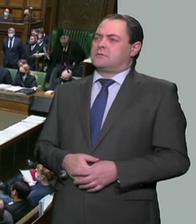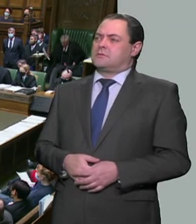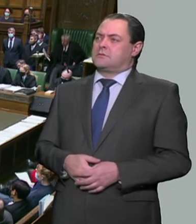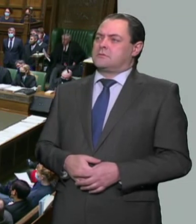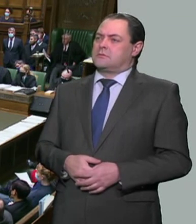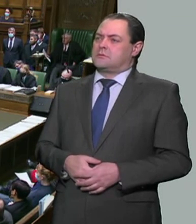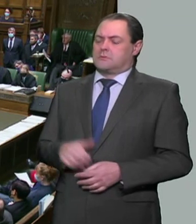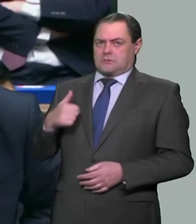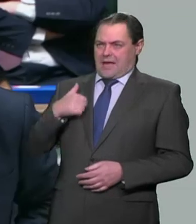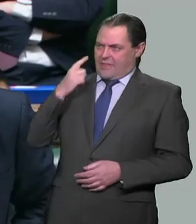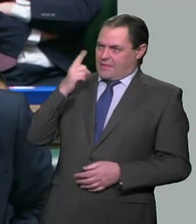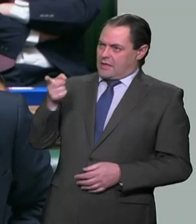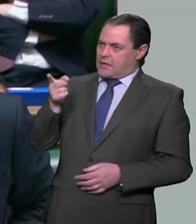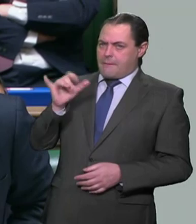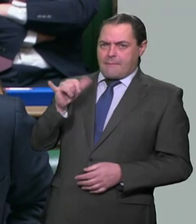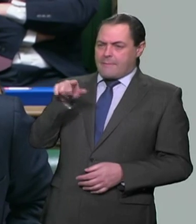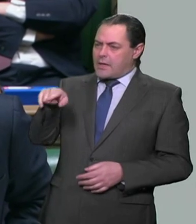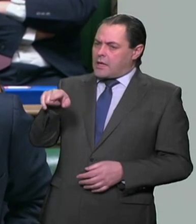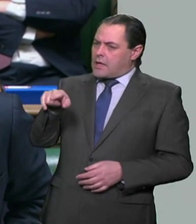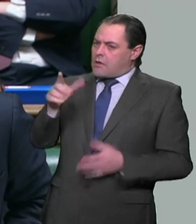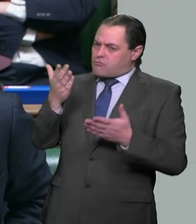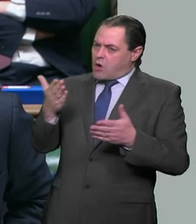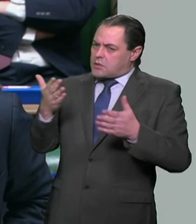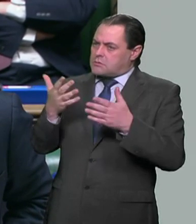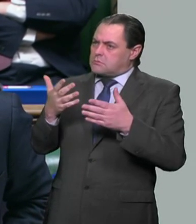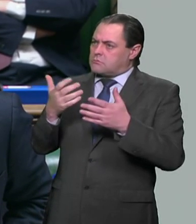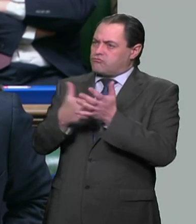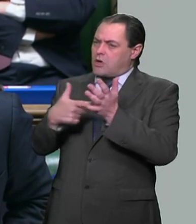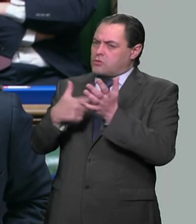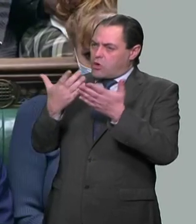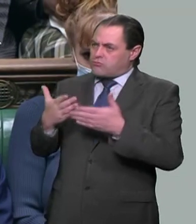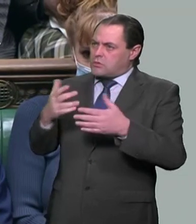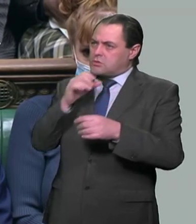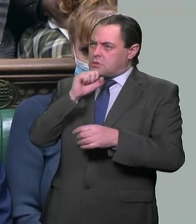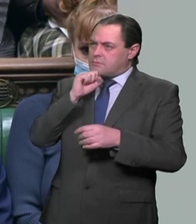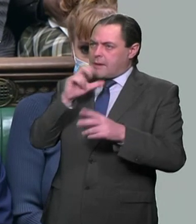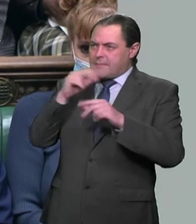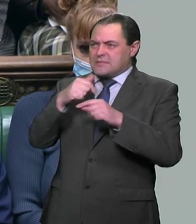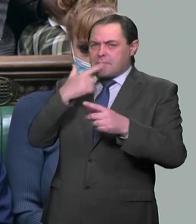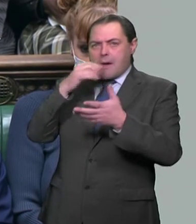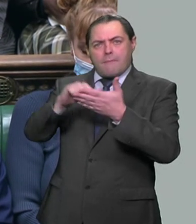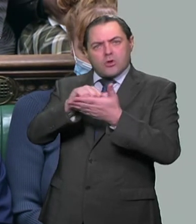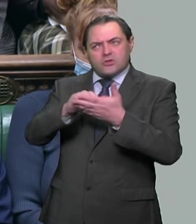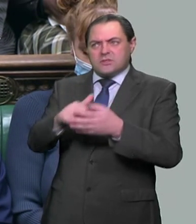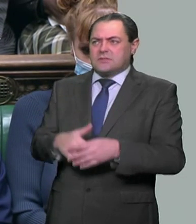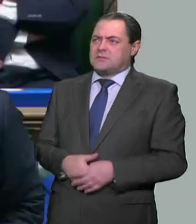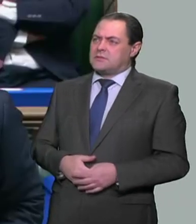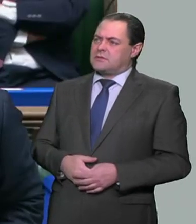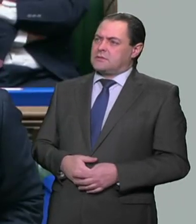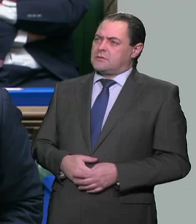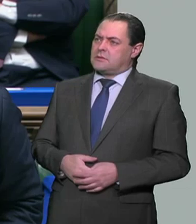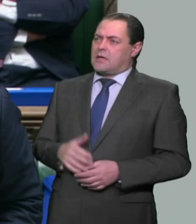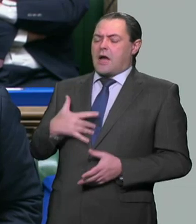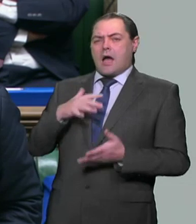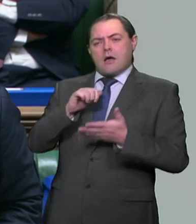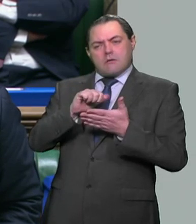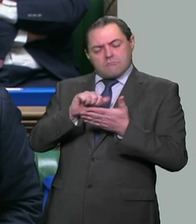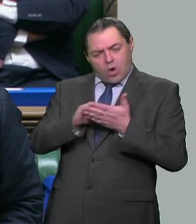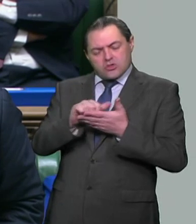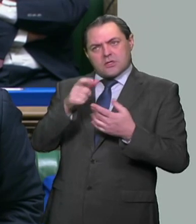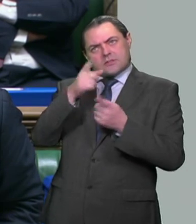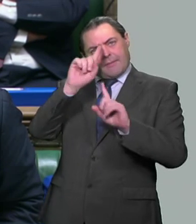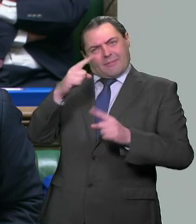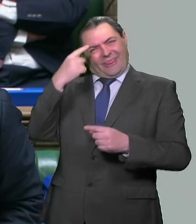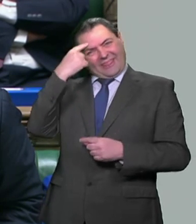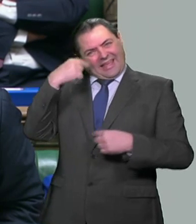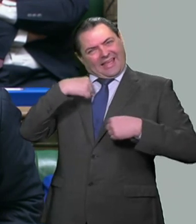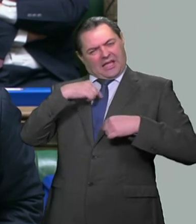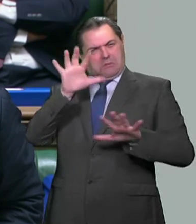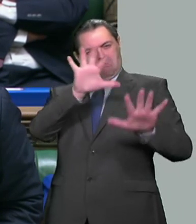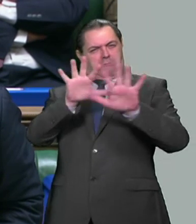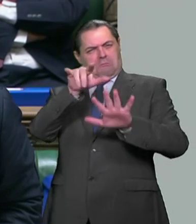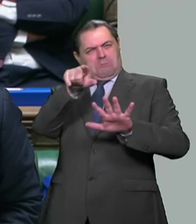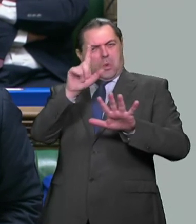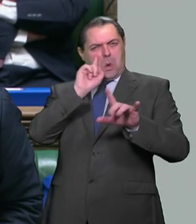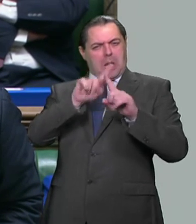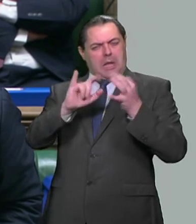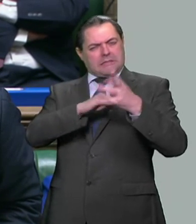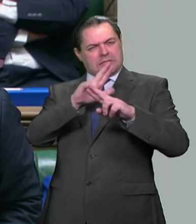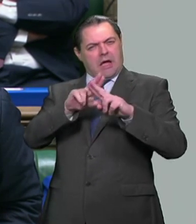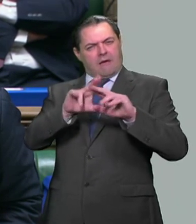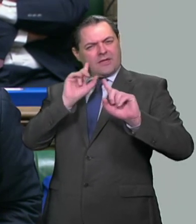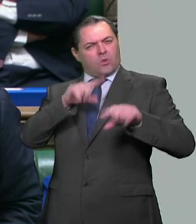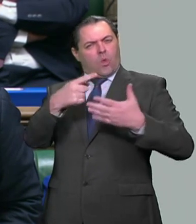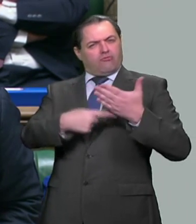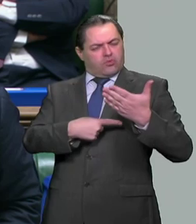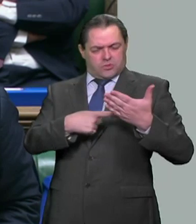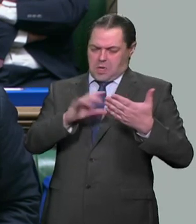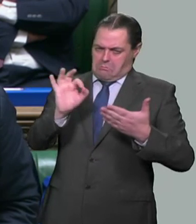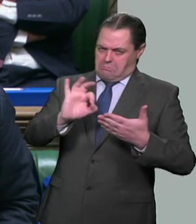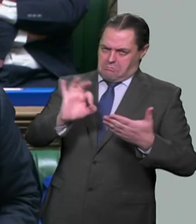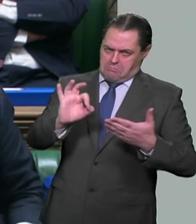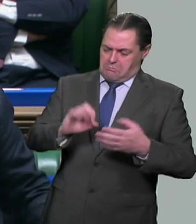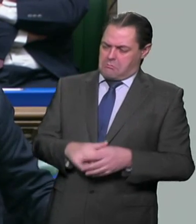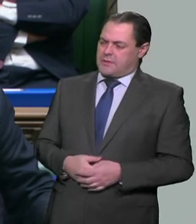I think the right honourable and learned Gentleman probably missed what I said at the beginning, but I apologise for the impression that has been given that staff in Downing Street take this less than seriously.